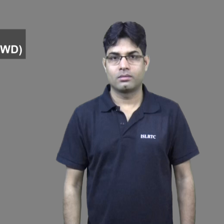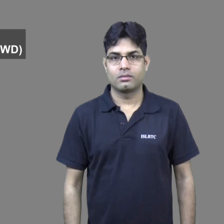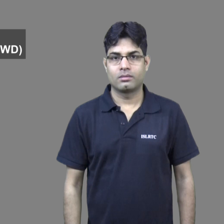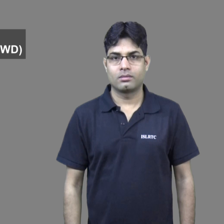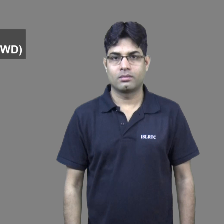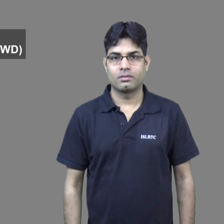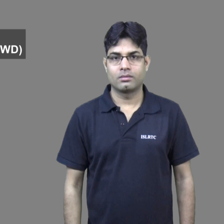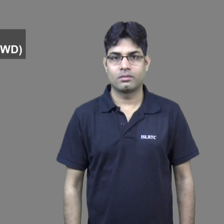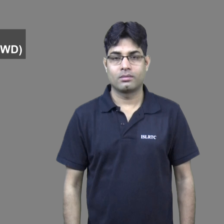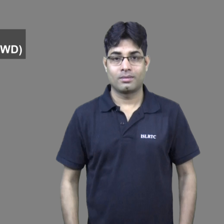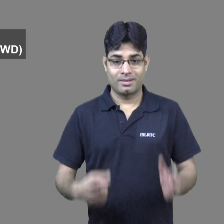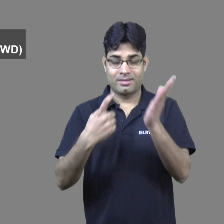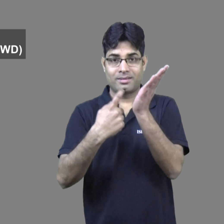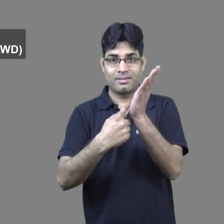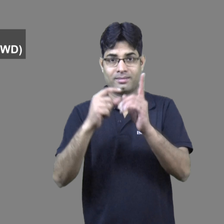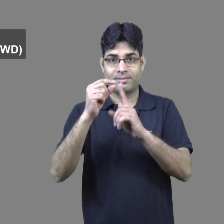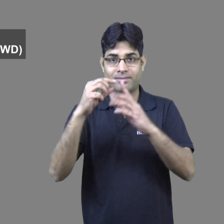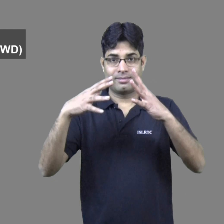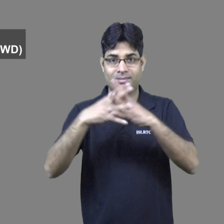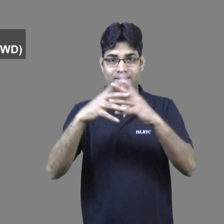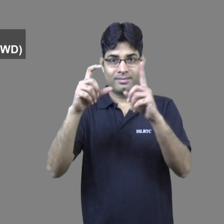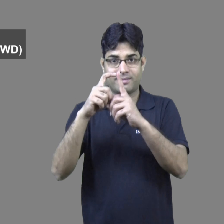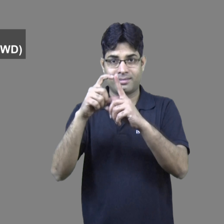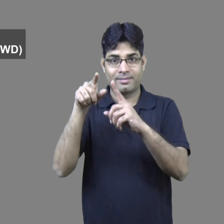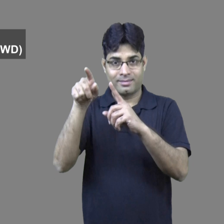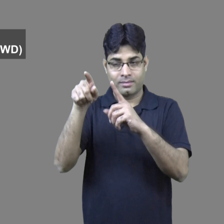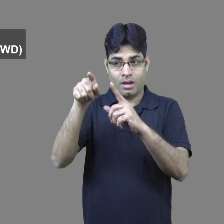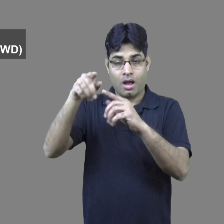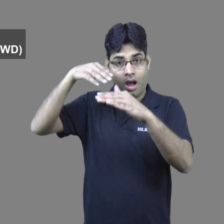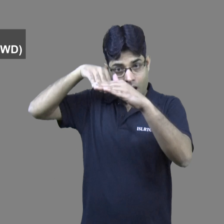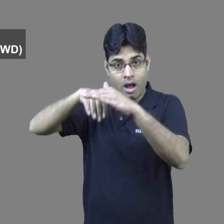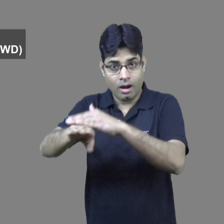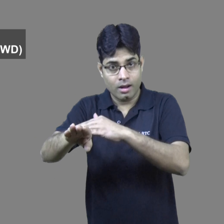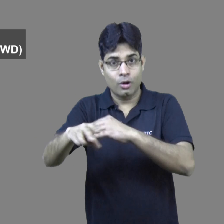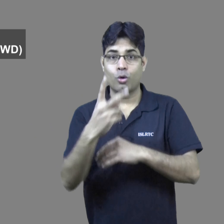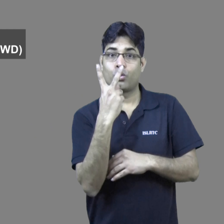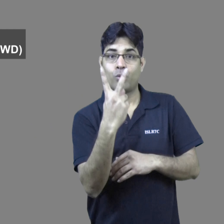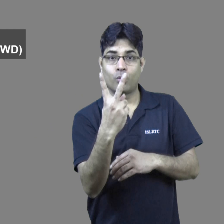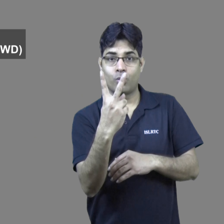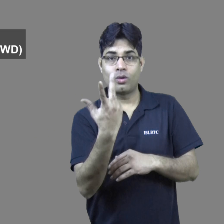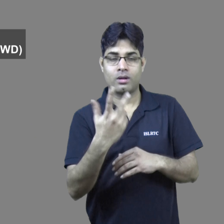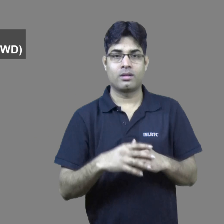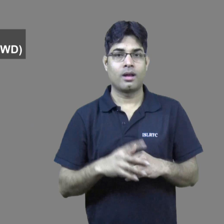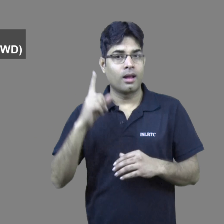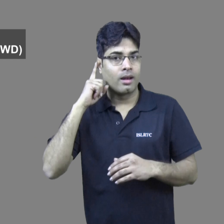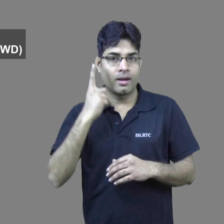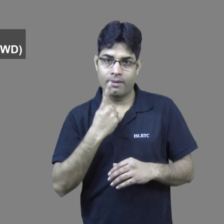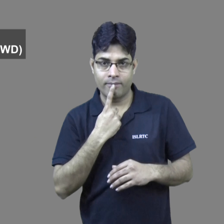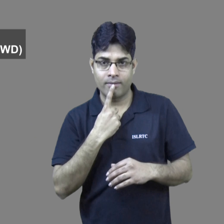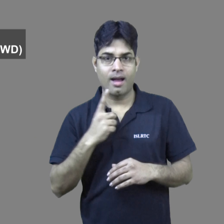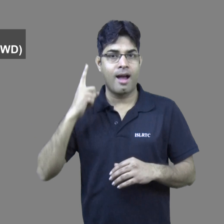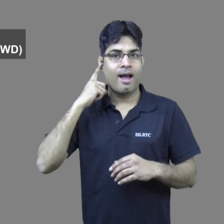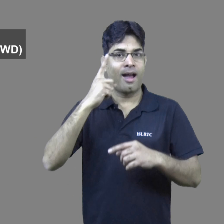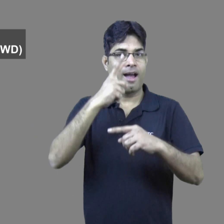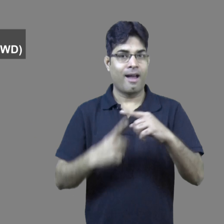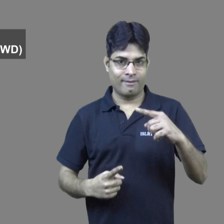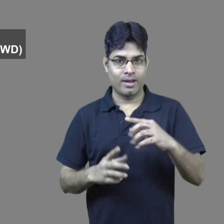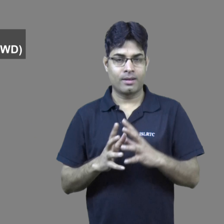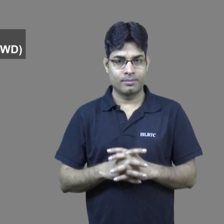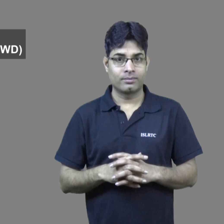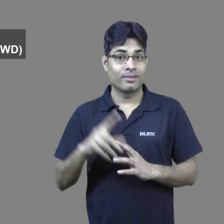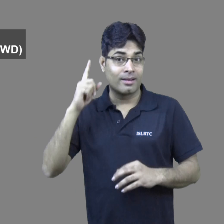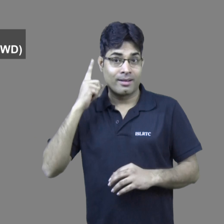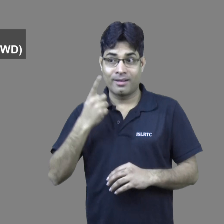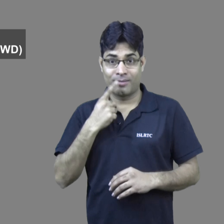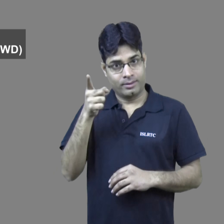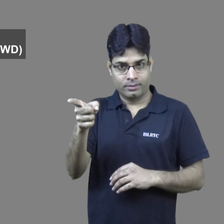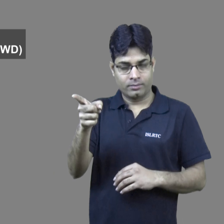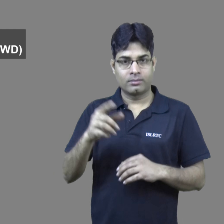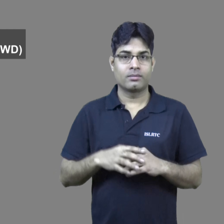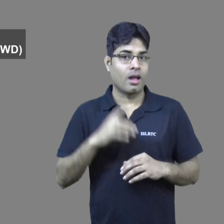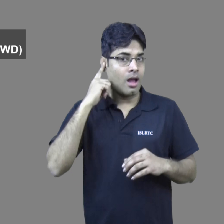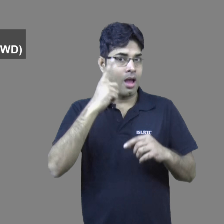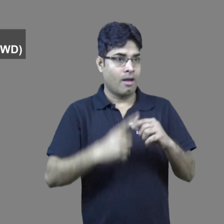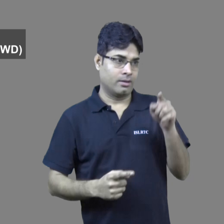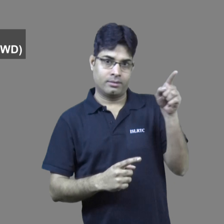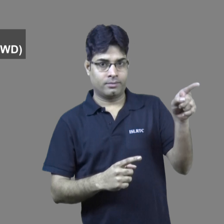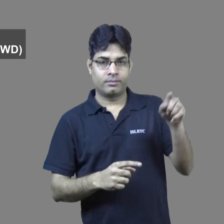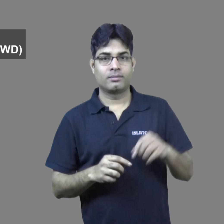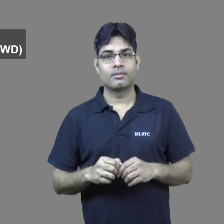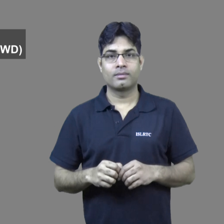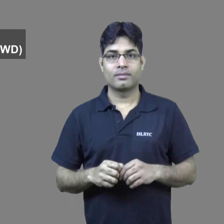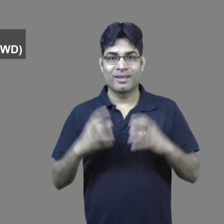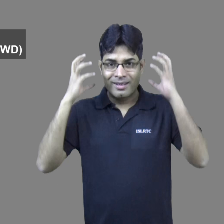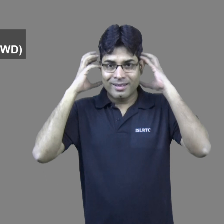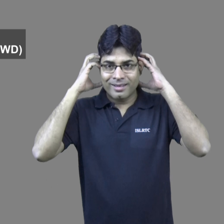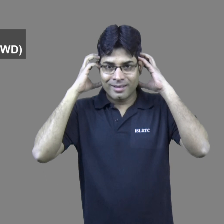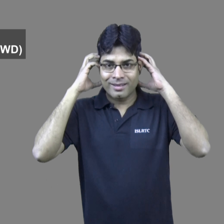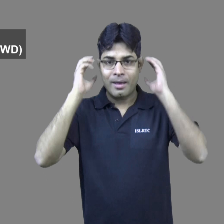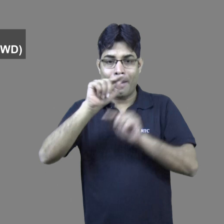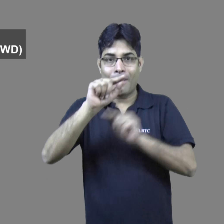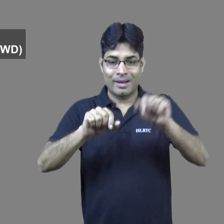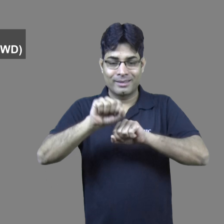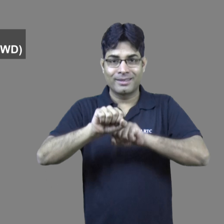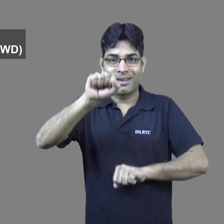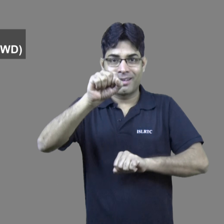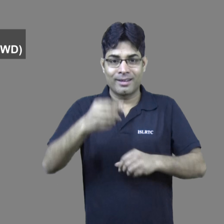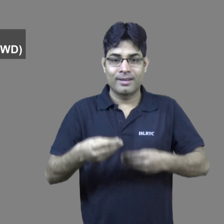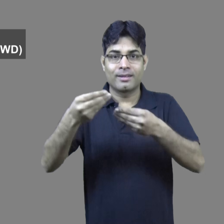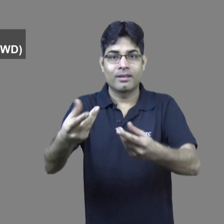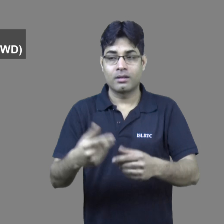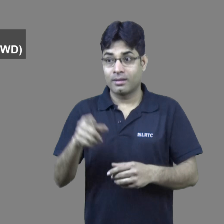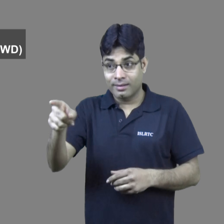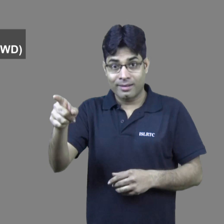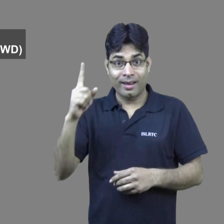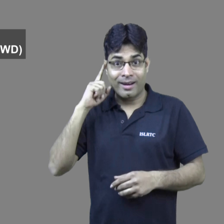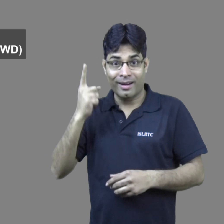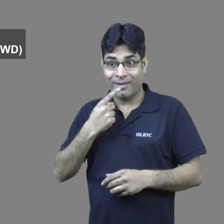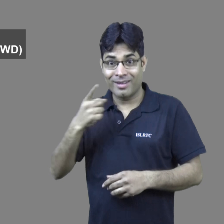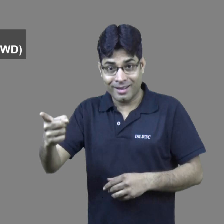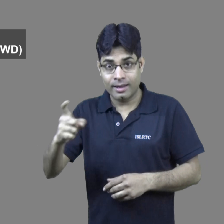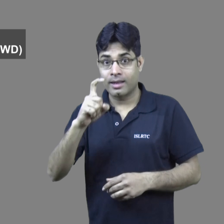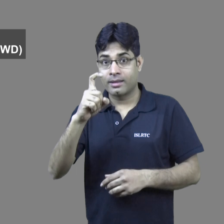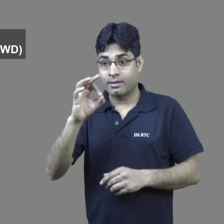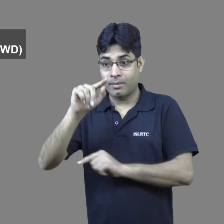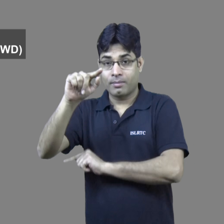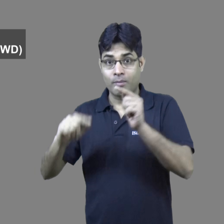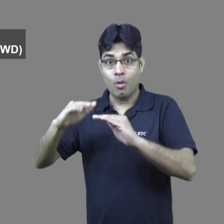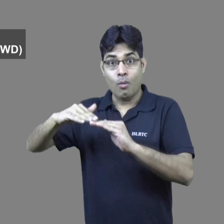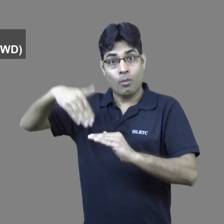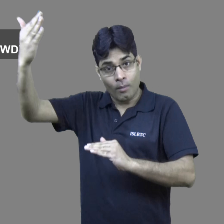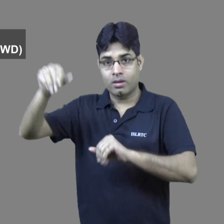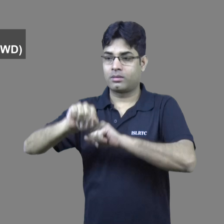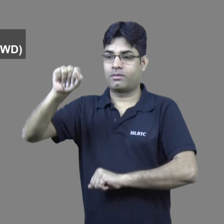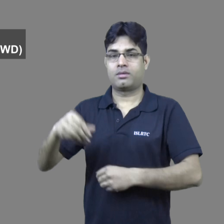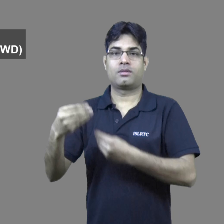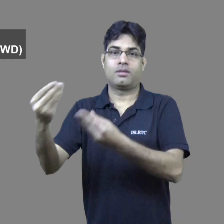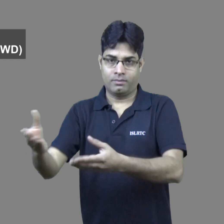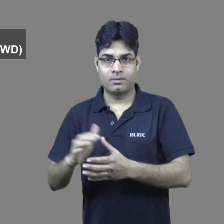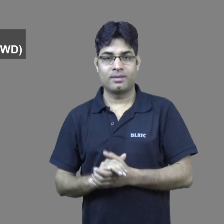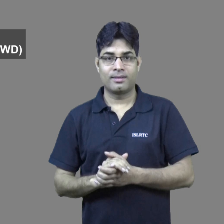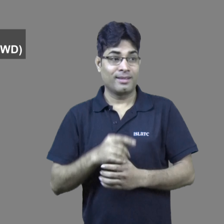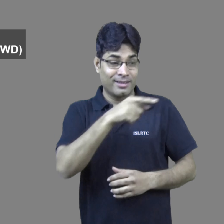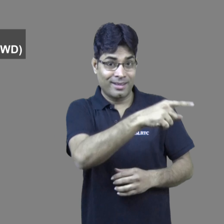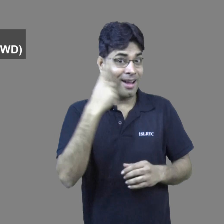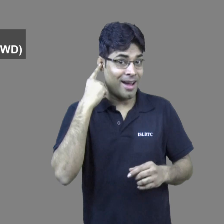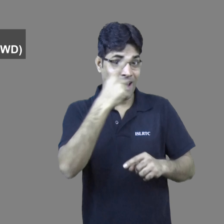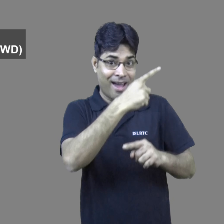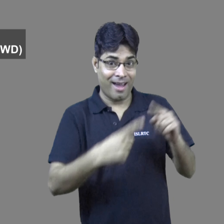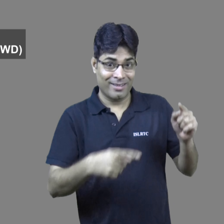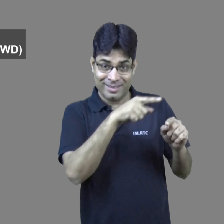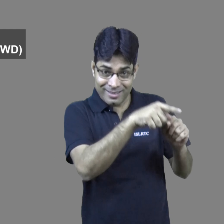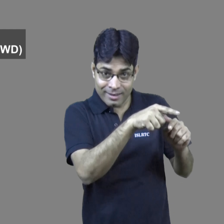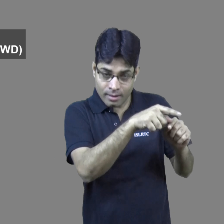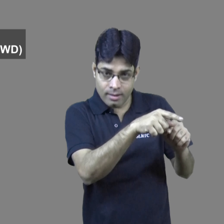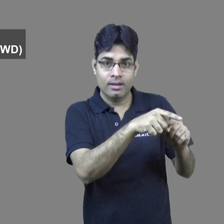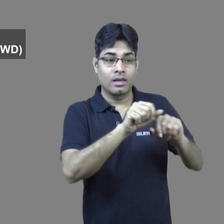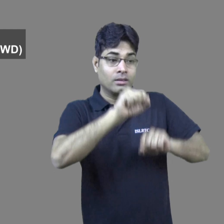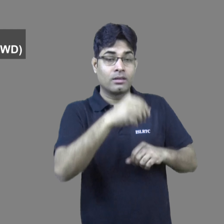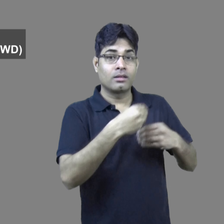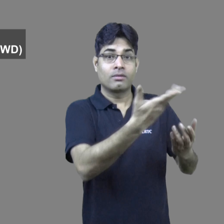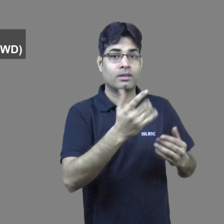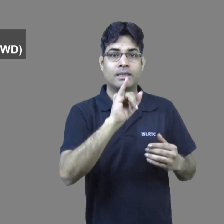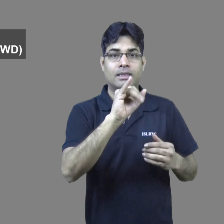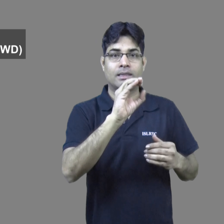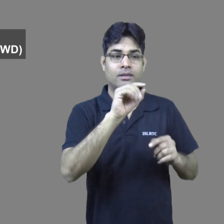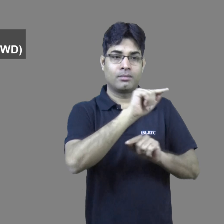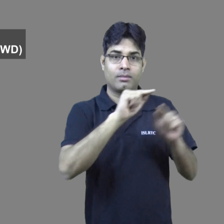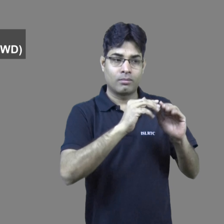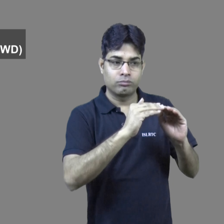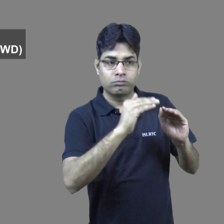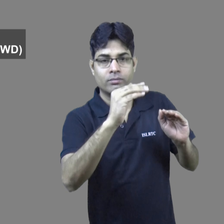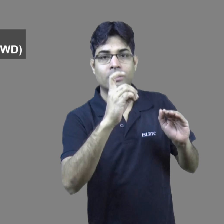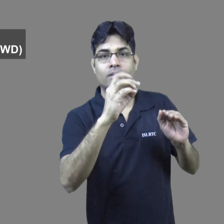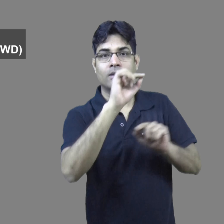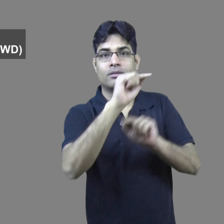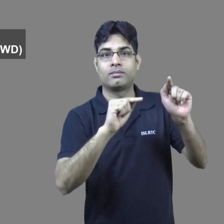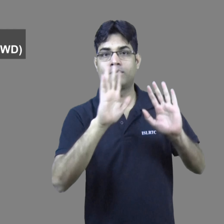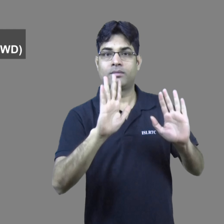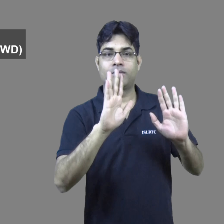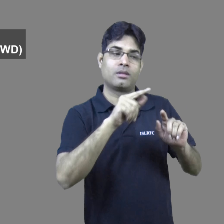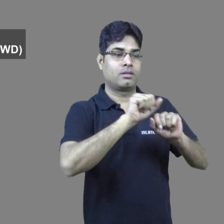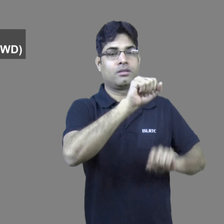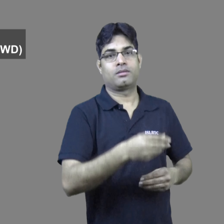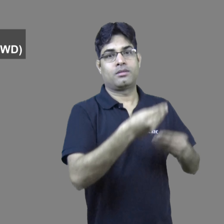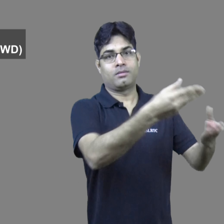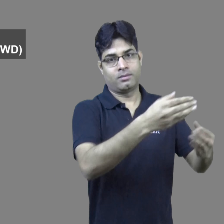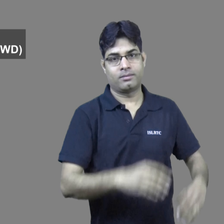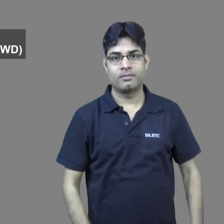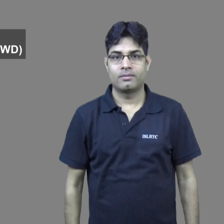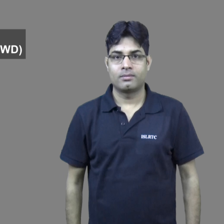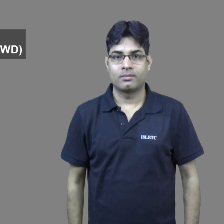Hard of Hearing Deaf (As per RPwD)